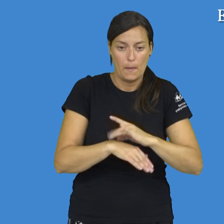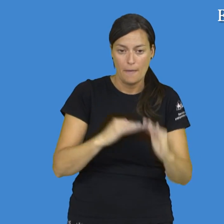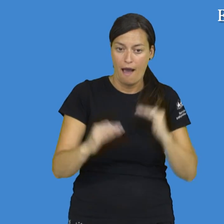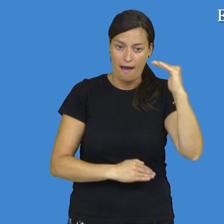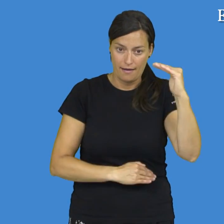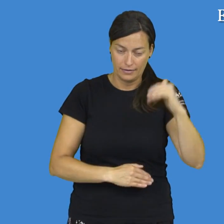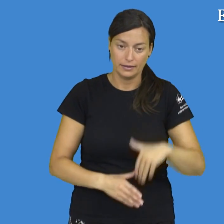superior